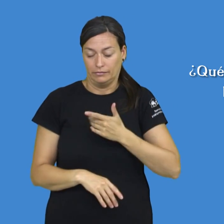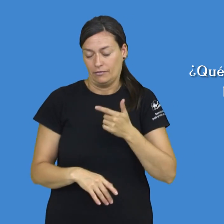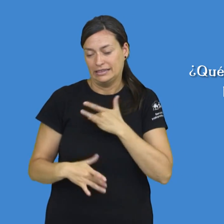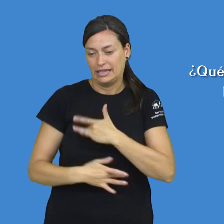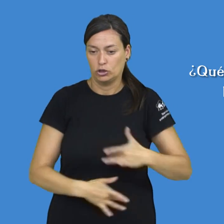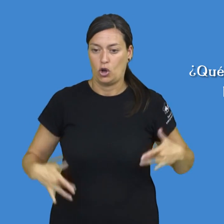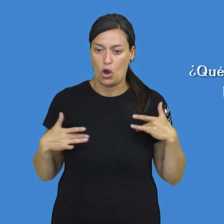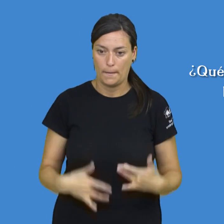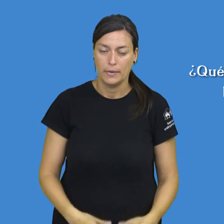síntoma